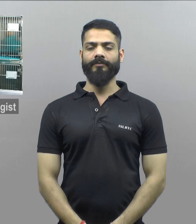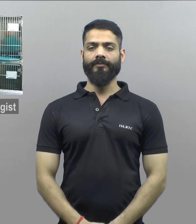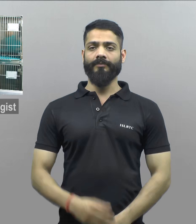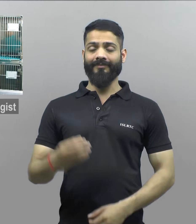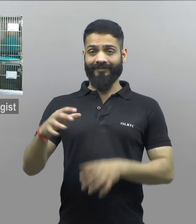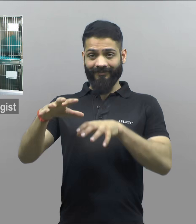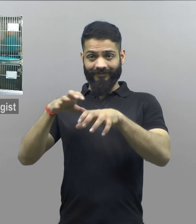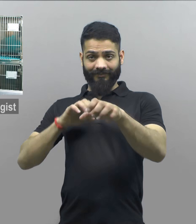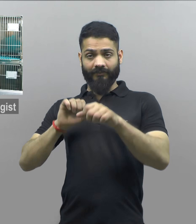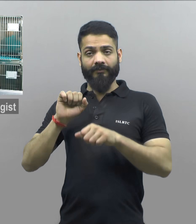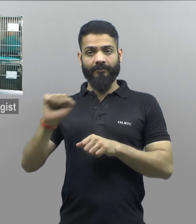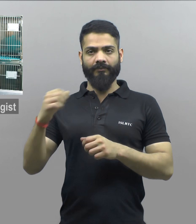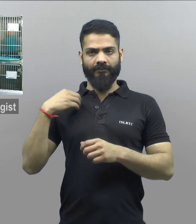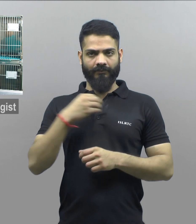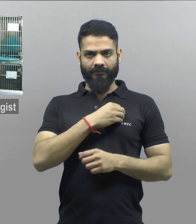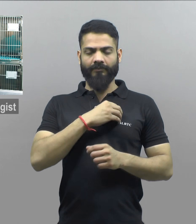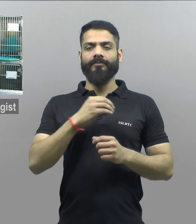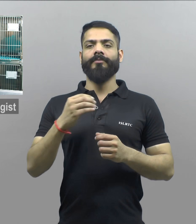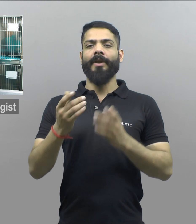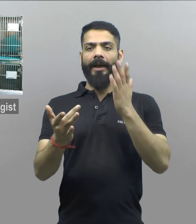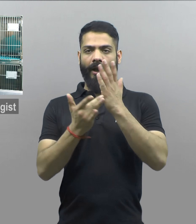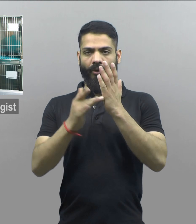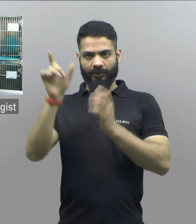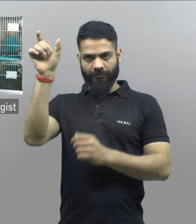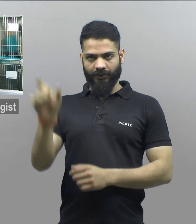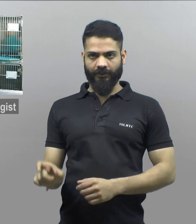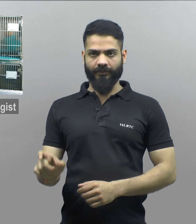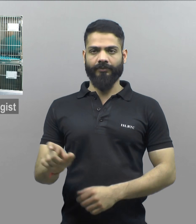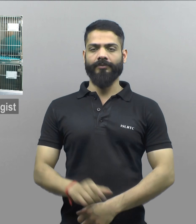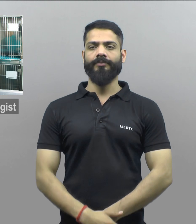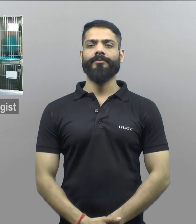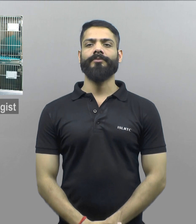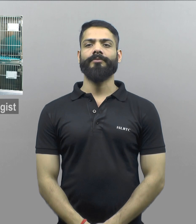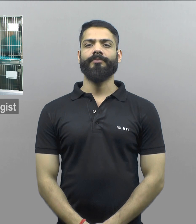Veterinary Technologist